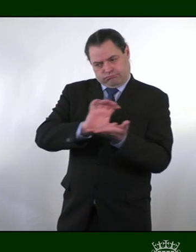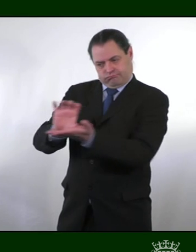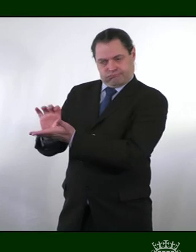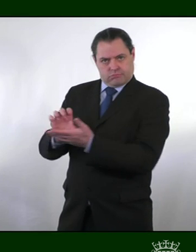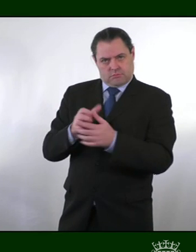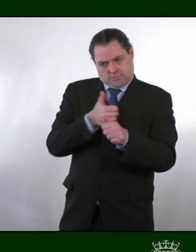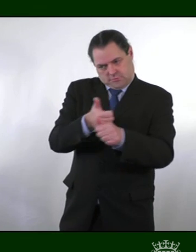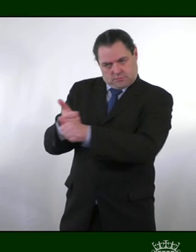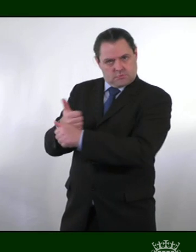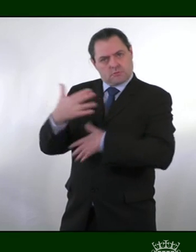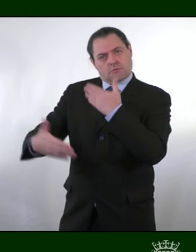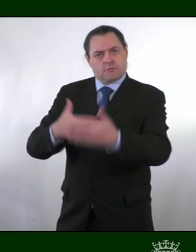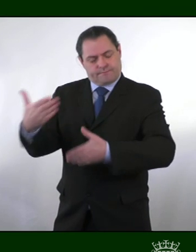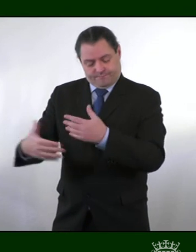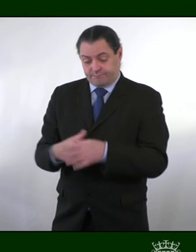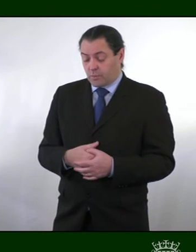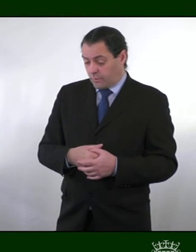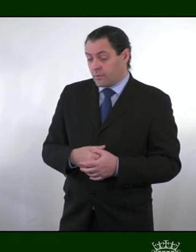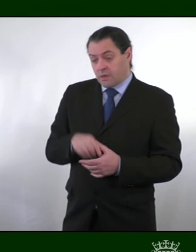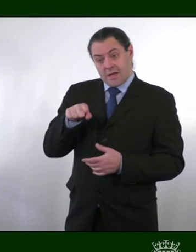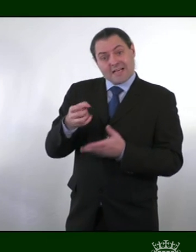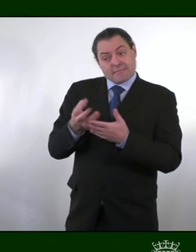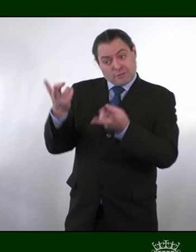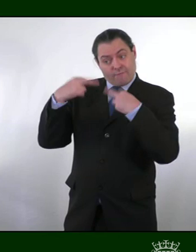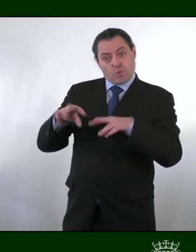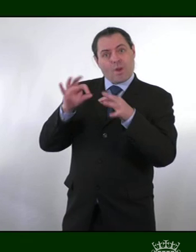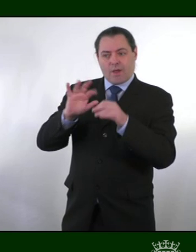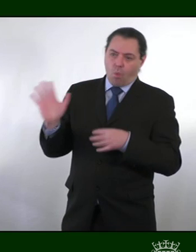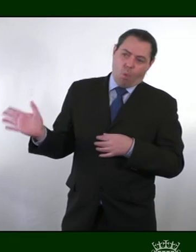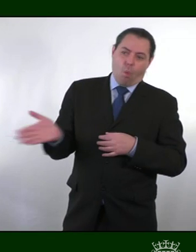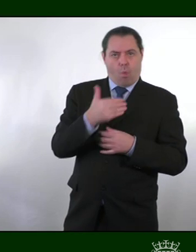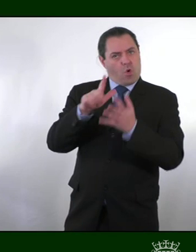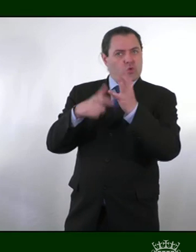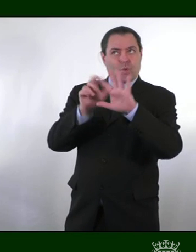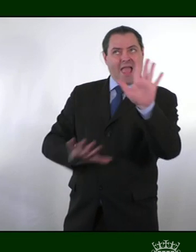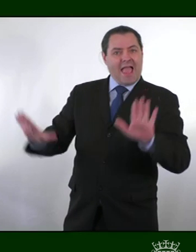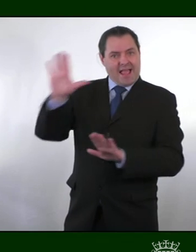And this is a spending review for the whole United Kingdom.